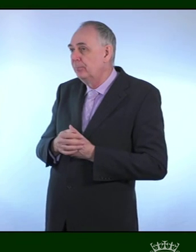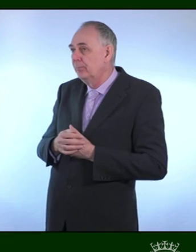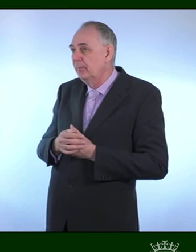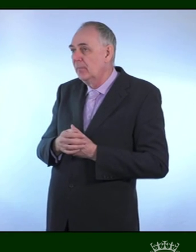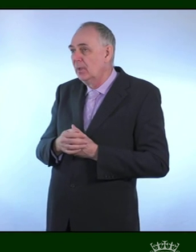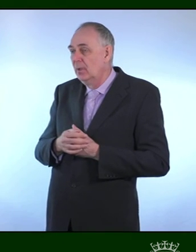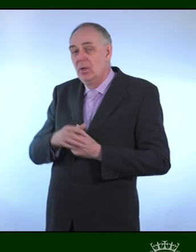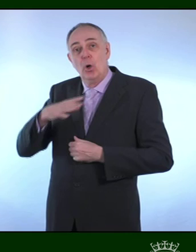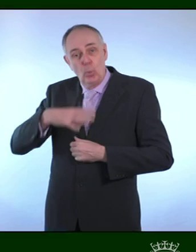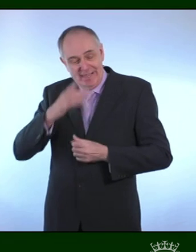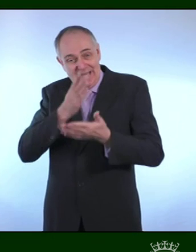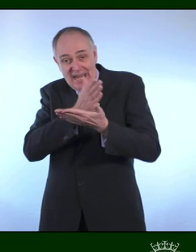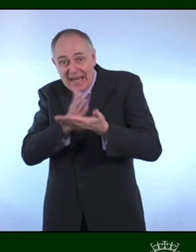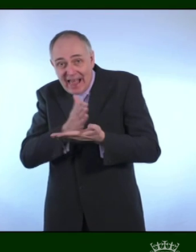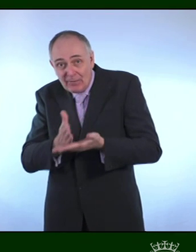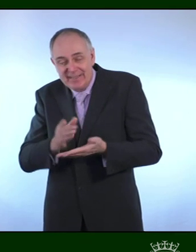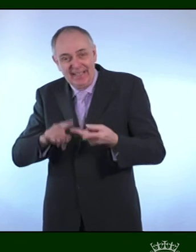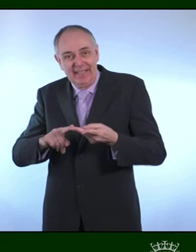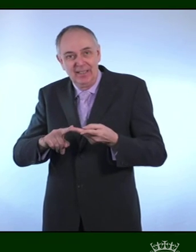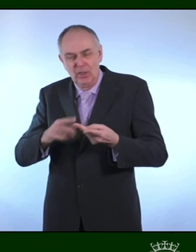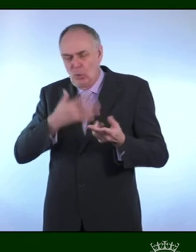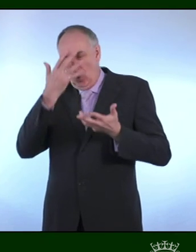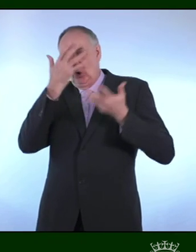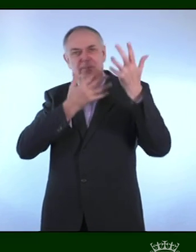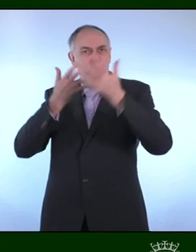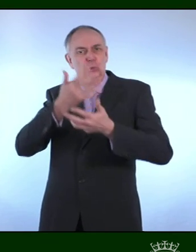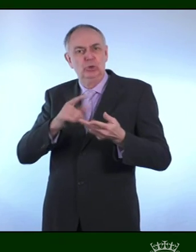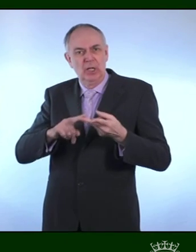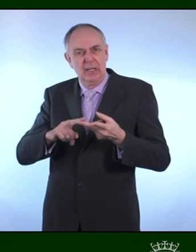We need clarity, not confusion; we need delivery, not dither.